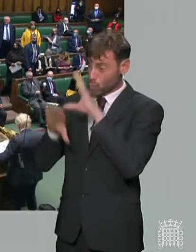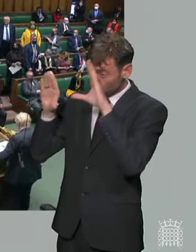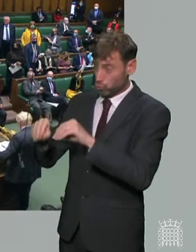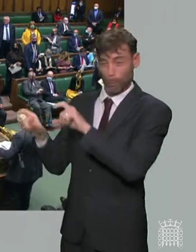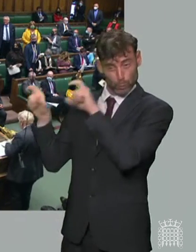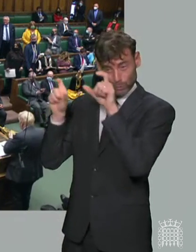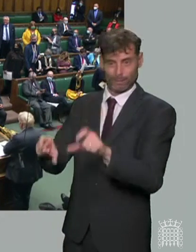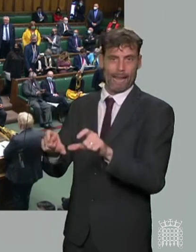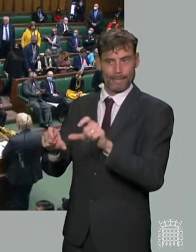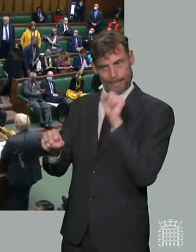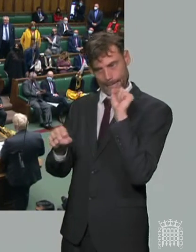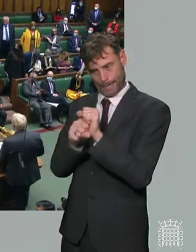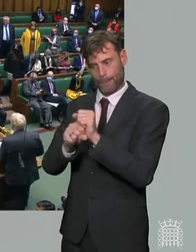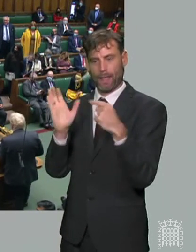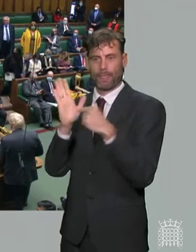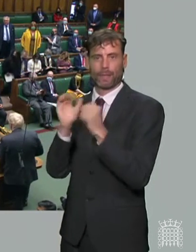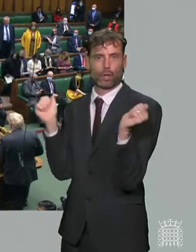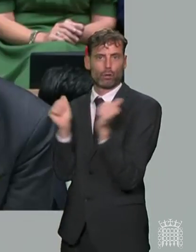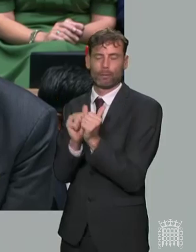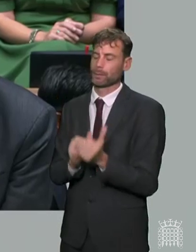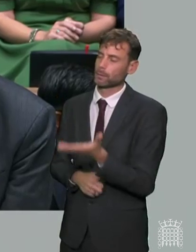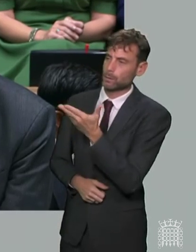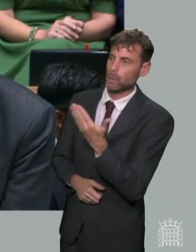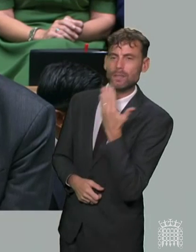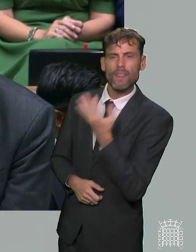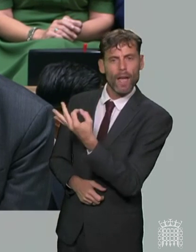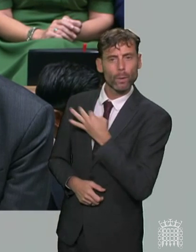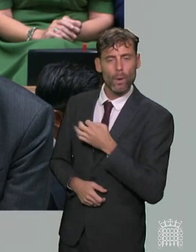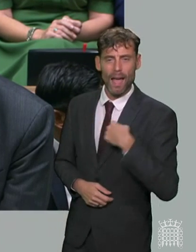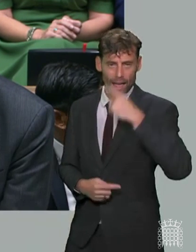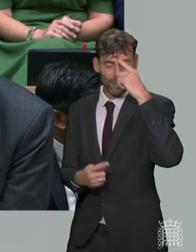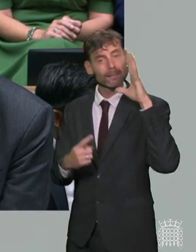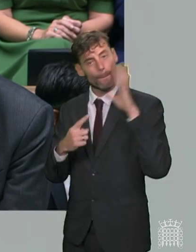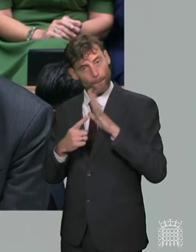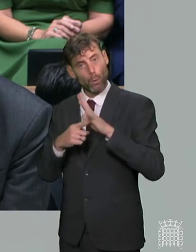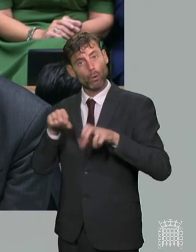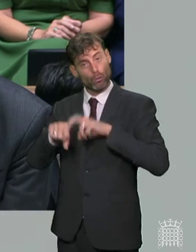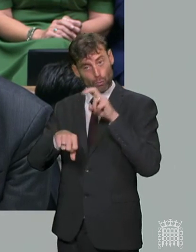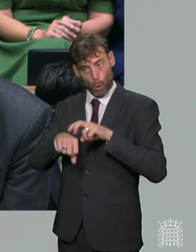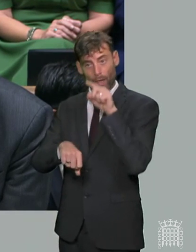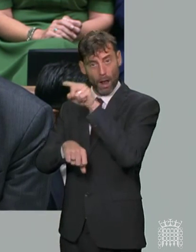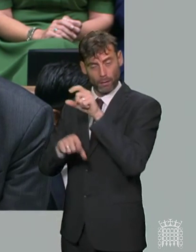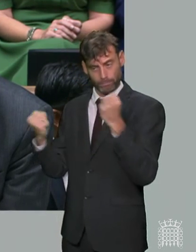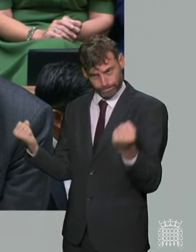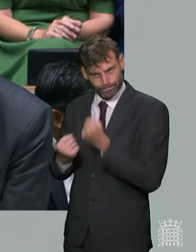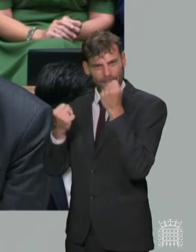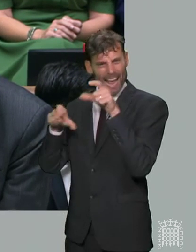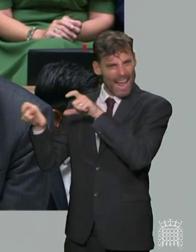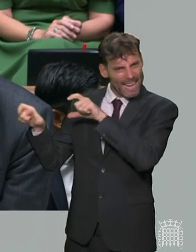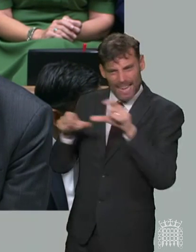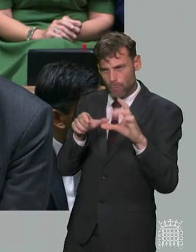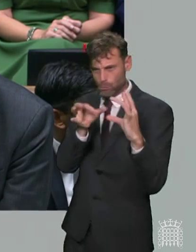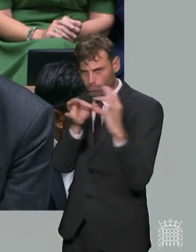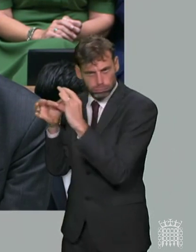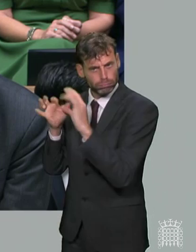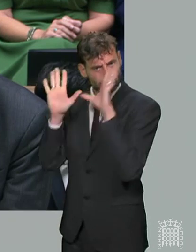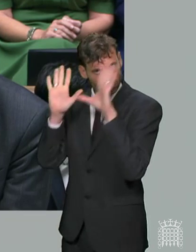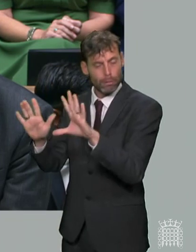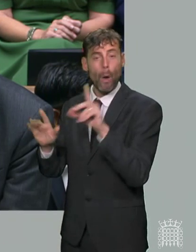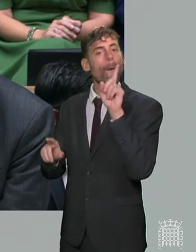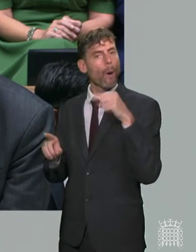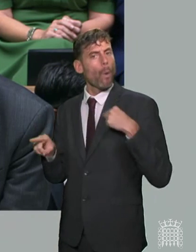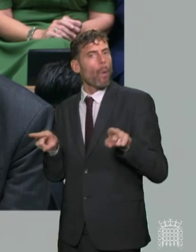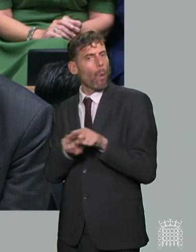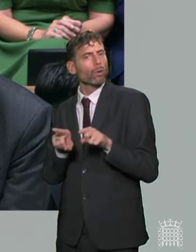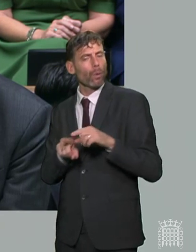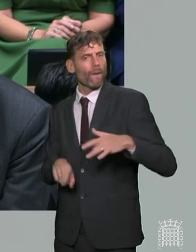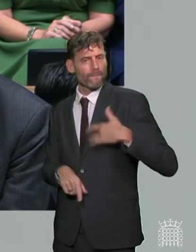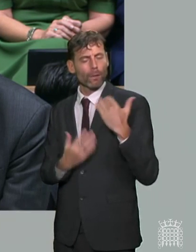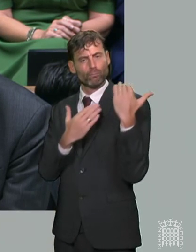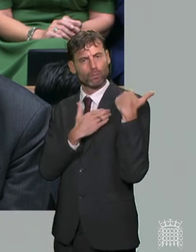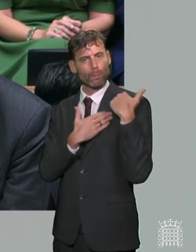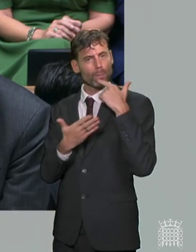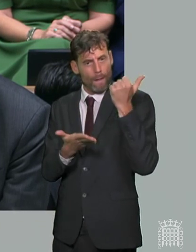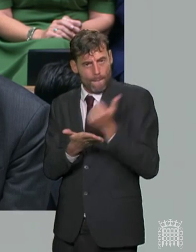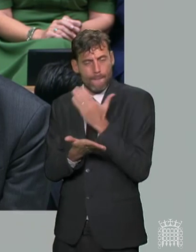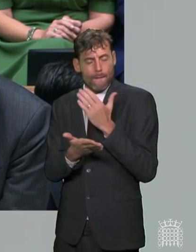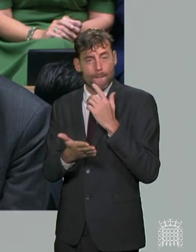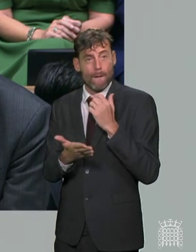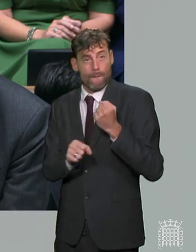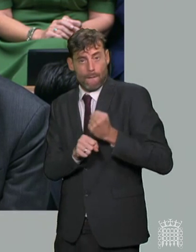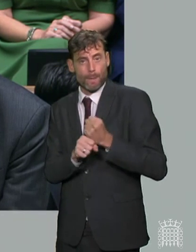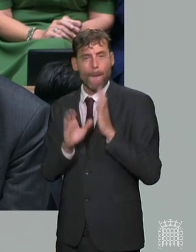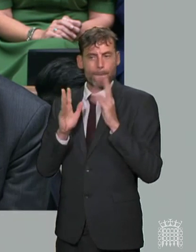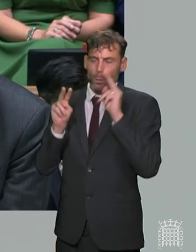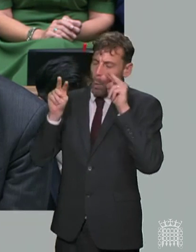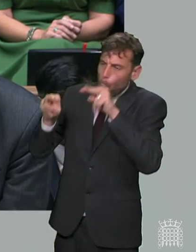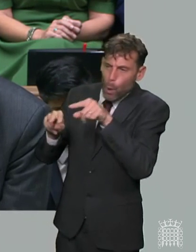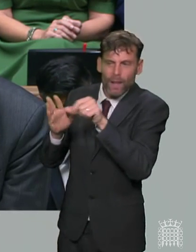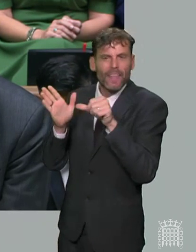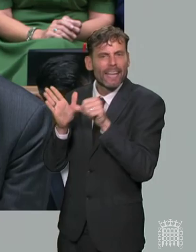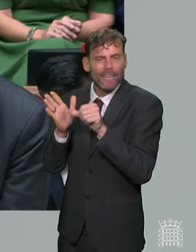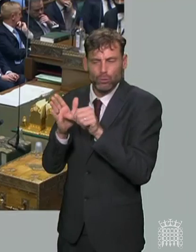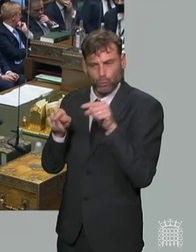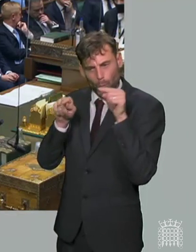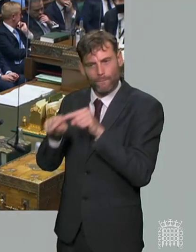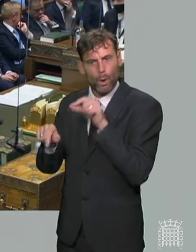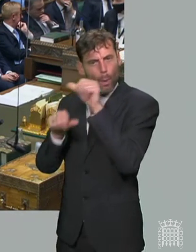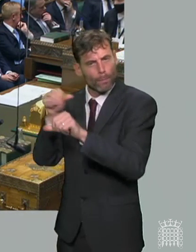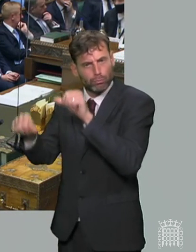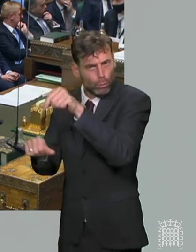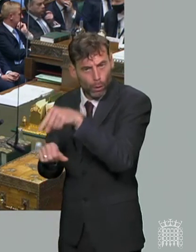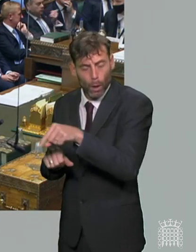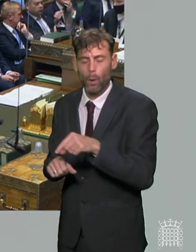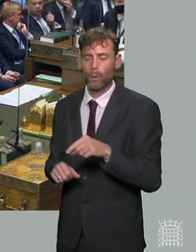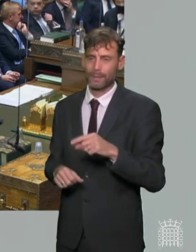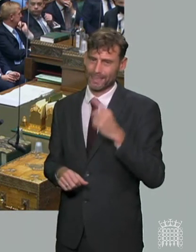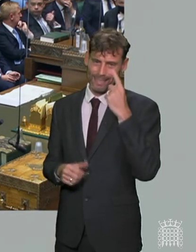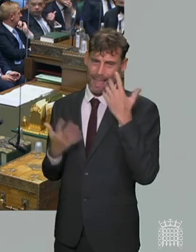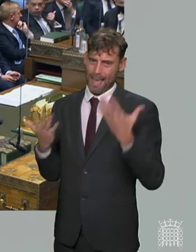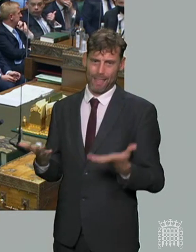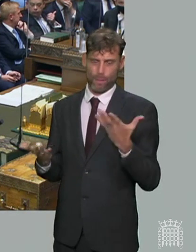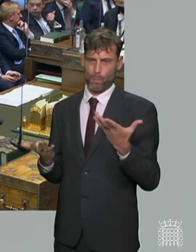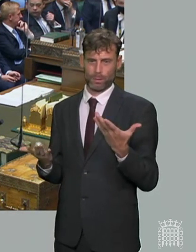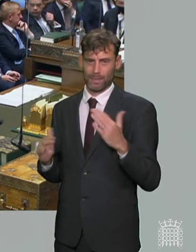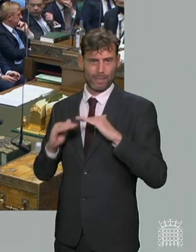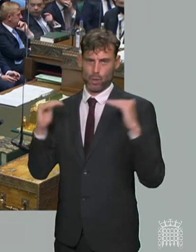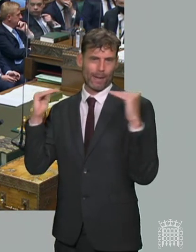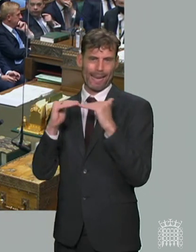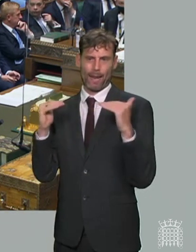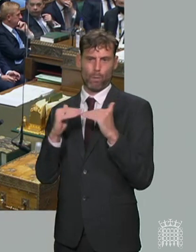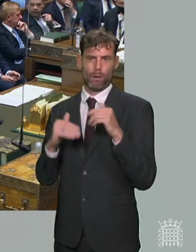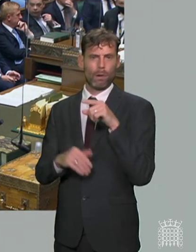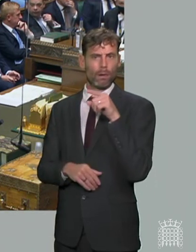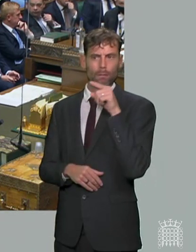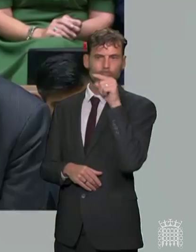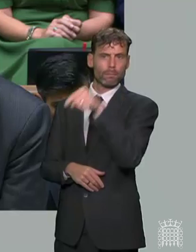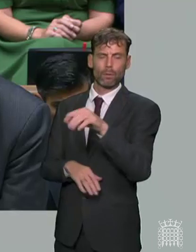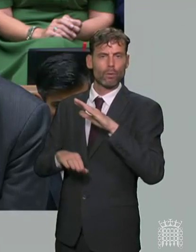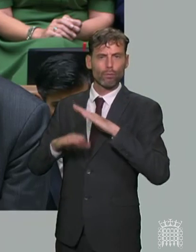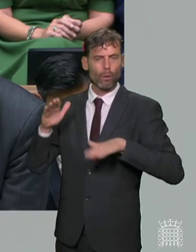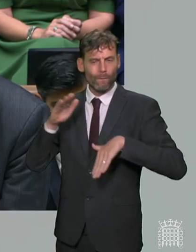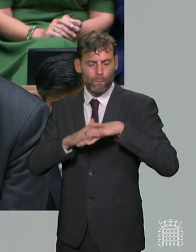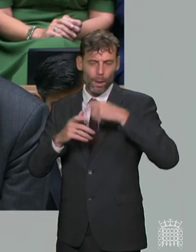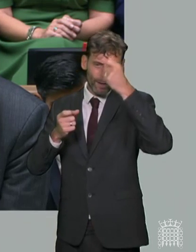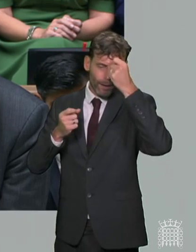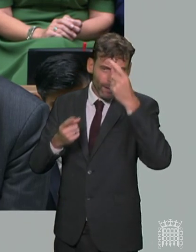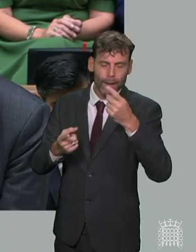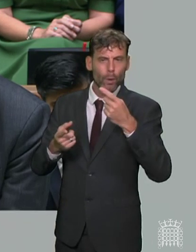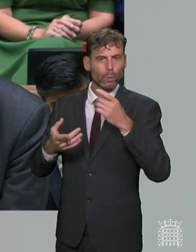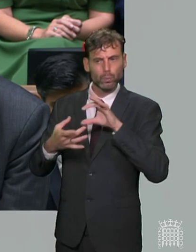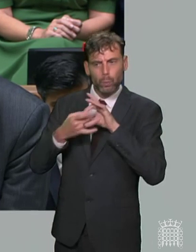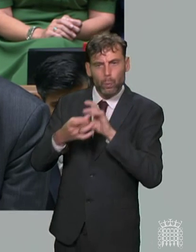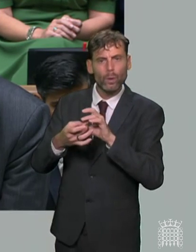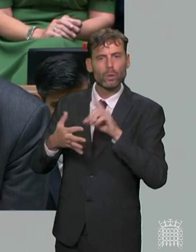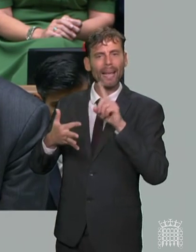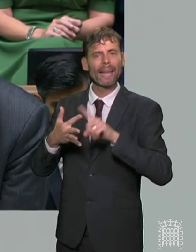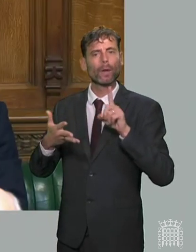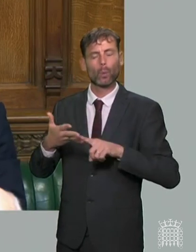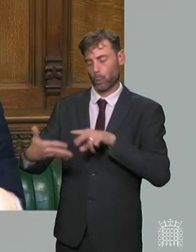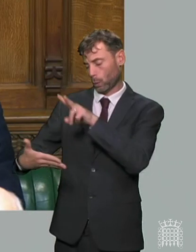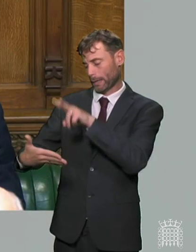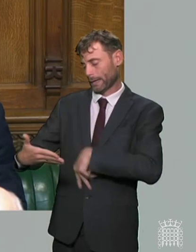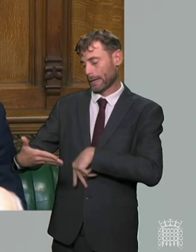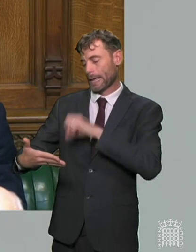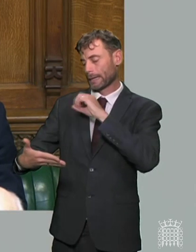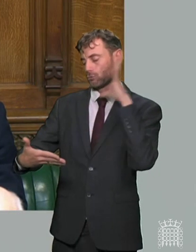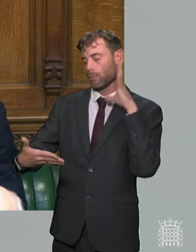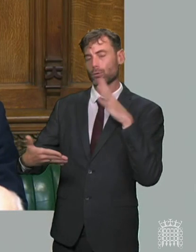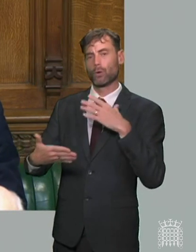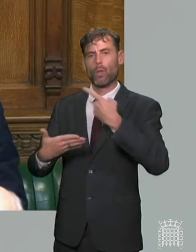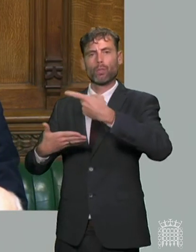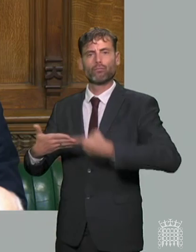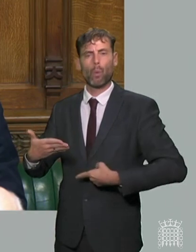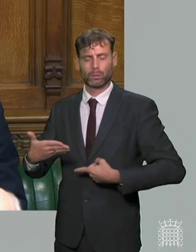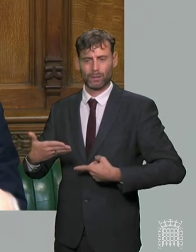I thank the honourable Gentleman. I agree with him that it is very important that the institutions of Northern Ireland should be robust and should continue, but I also think that a responsible Government have to address the issues of the protocol, the lopsidedness and the way in which the European Union has chosen to interpret those issues, which I do not believe satisfies the